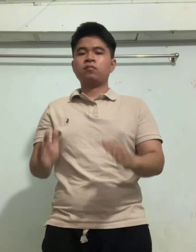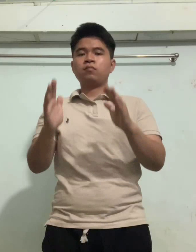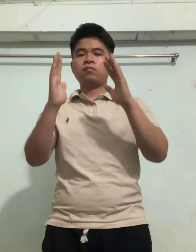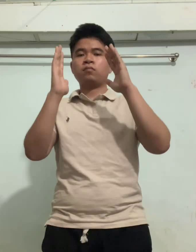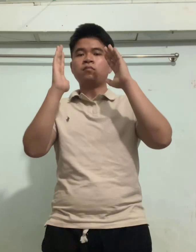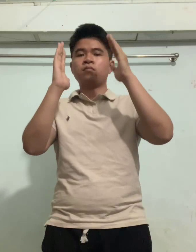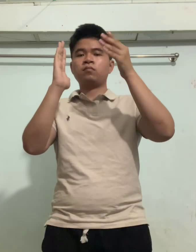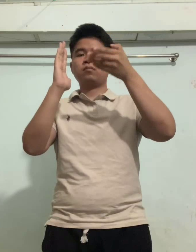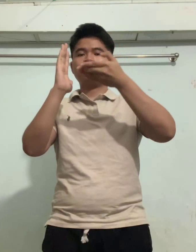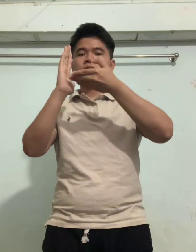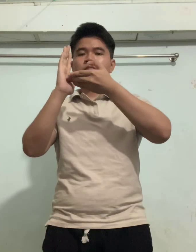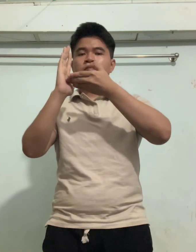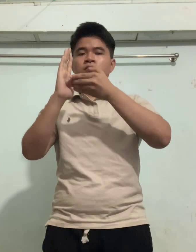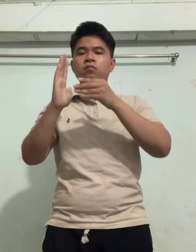gioi thieu